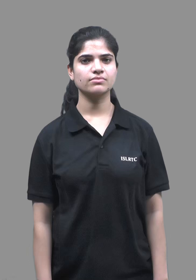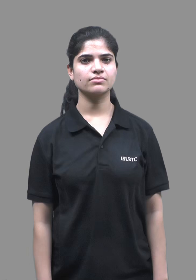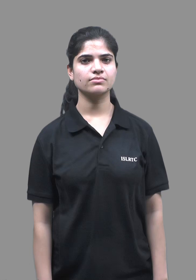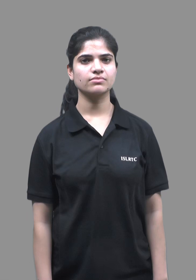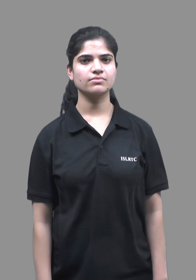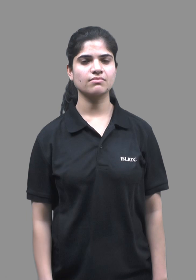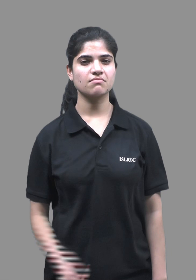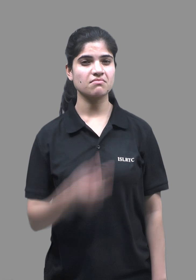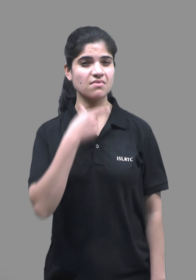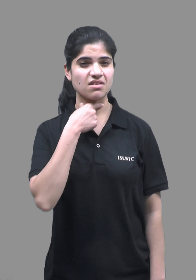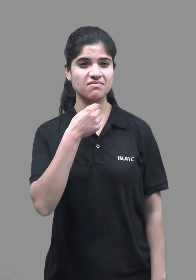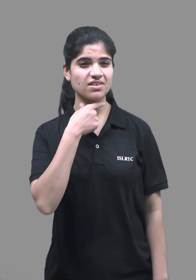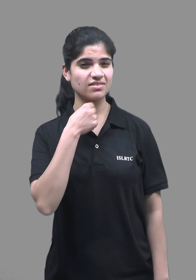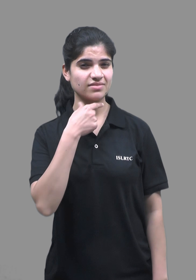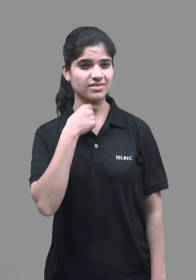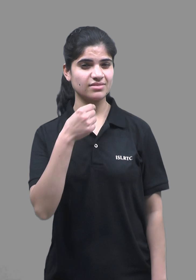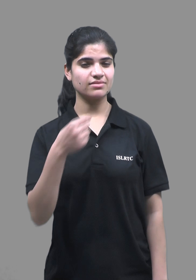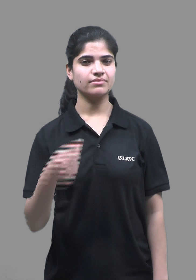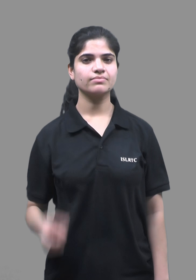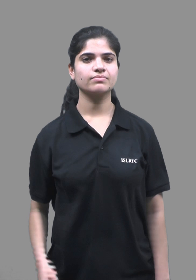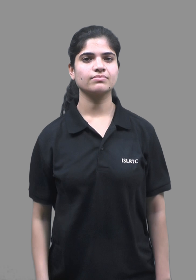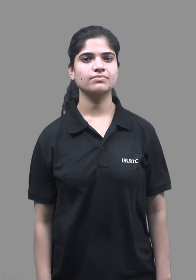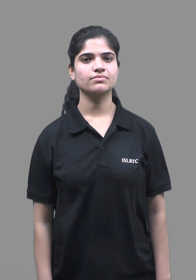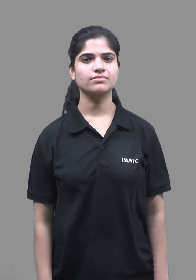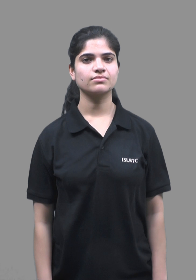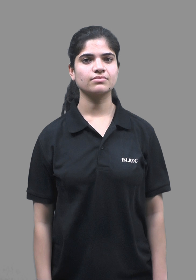Clever